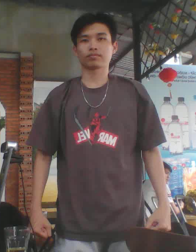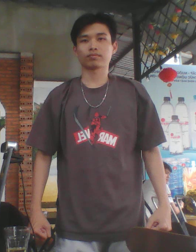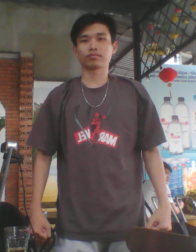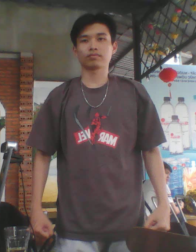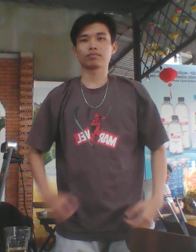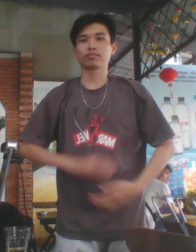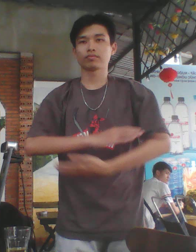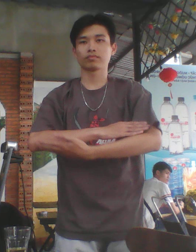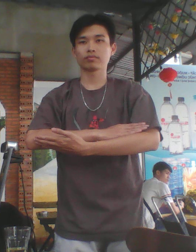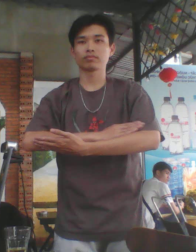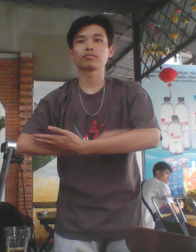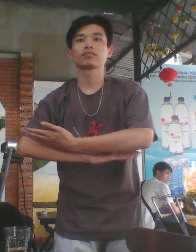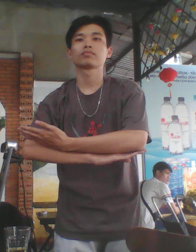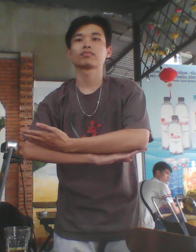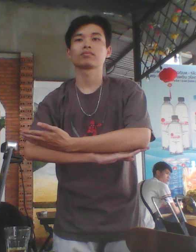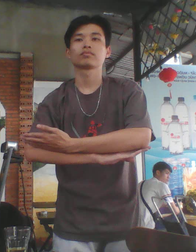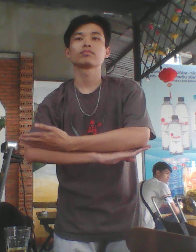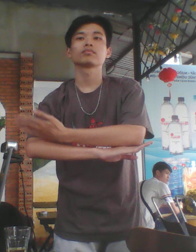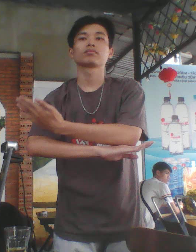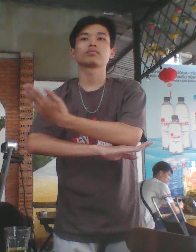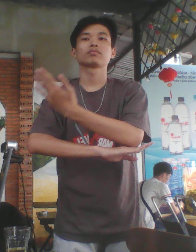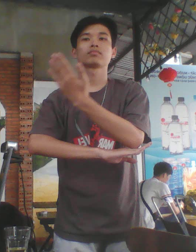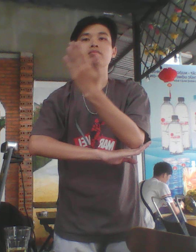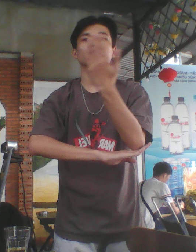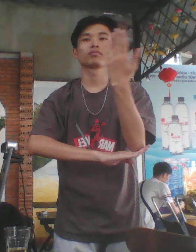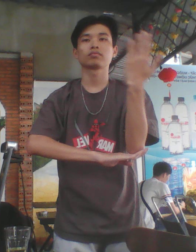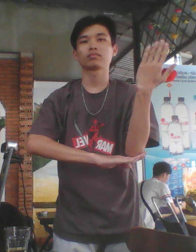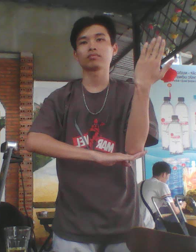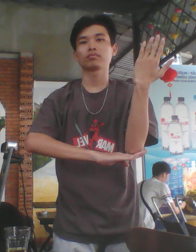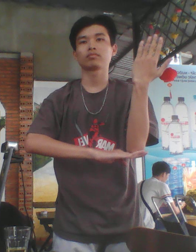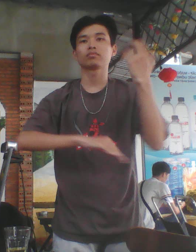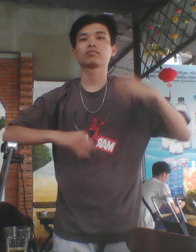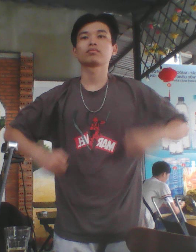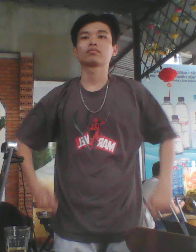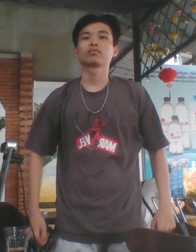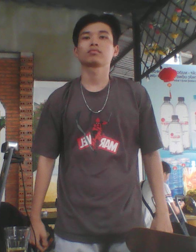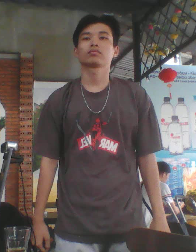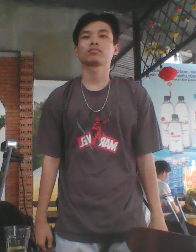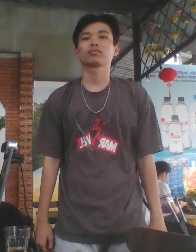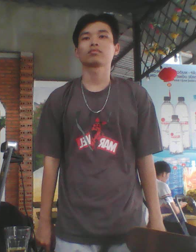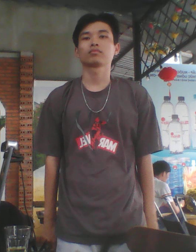buổi sáng